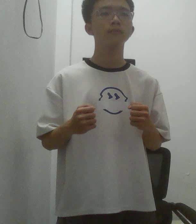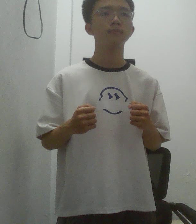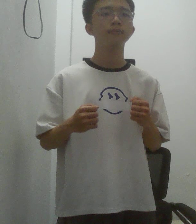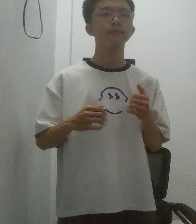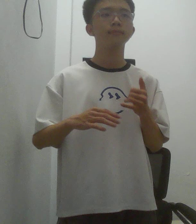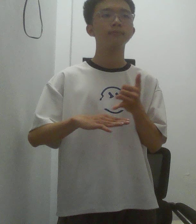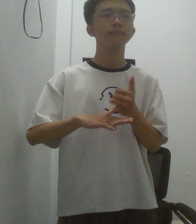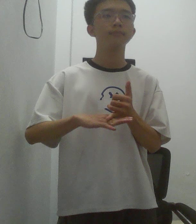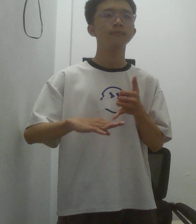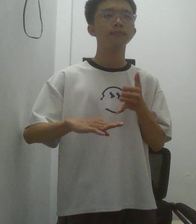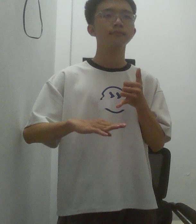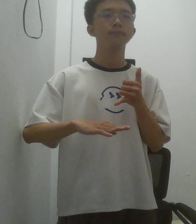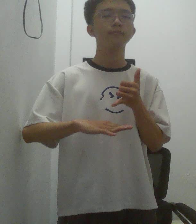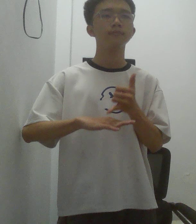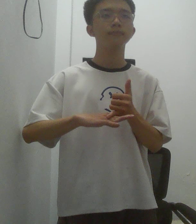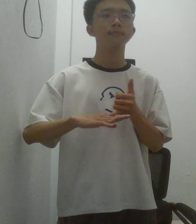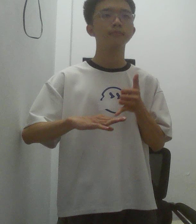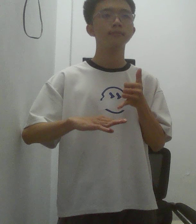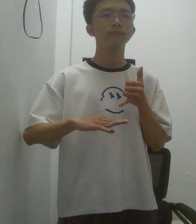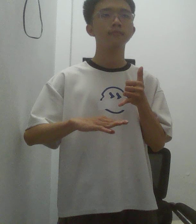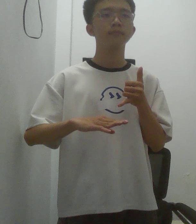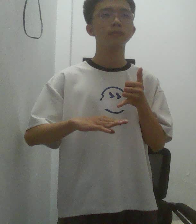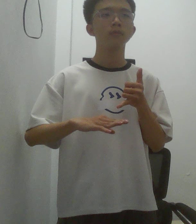cuoi tuan